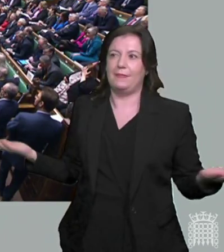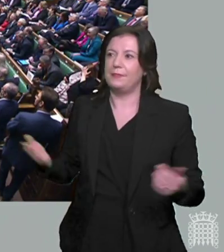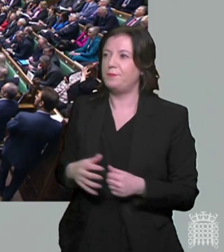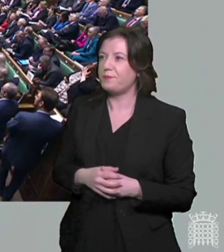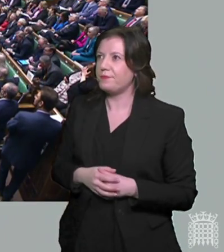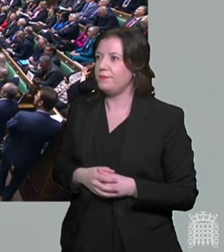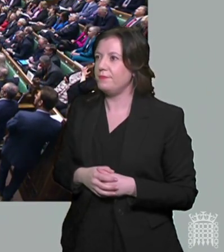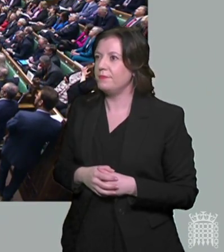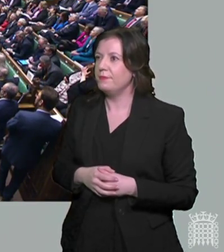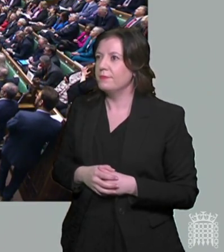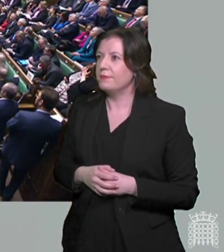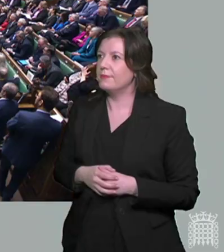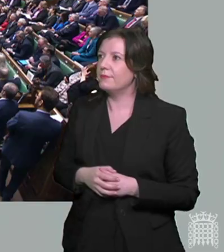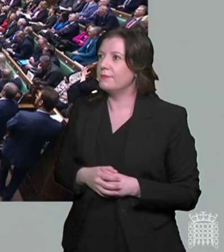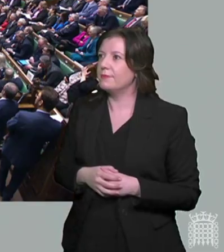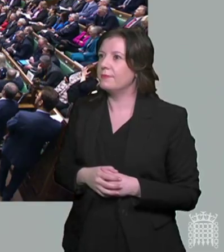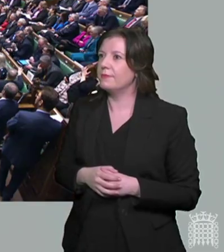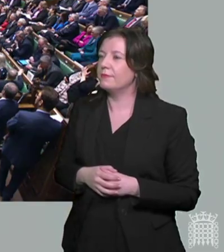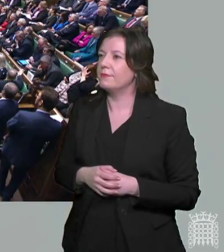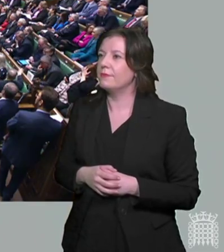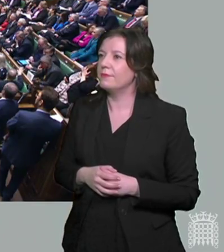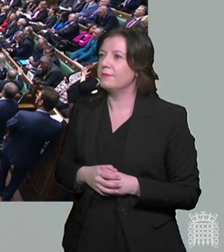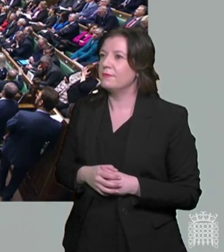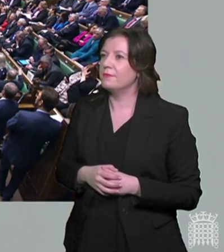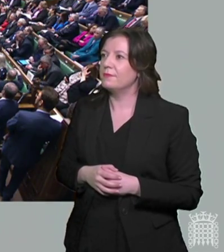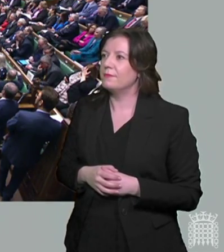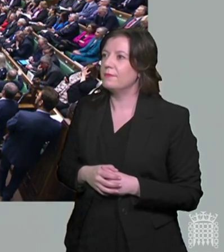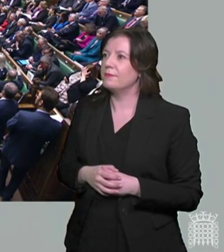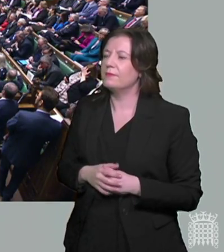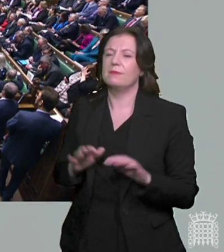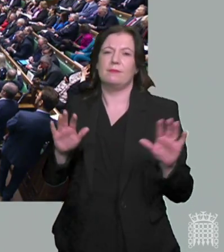Order.